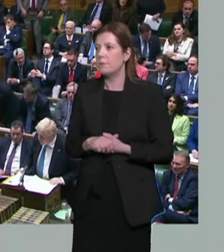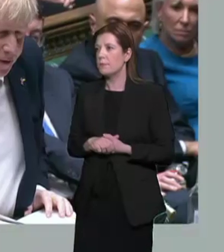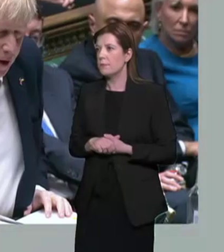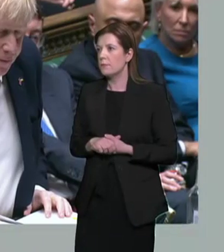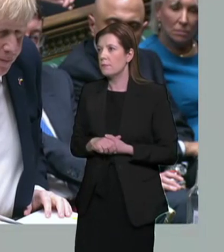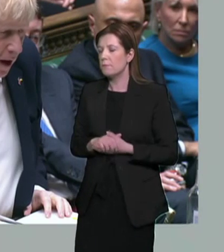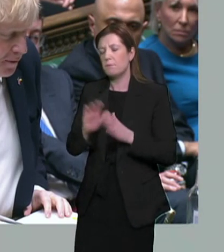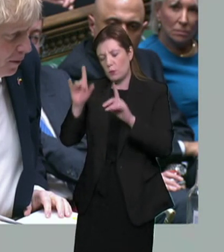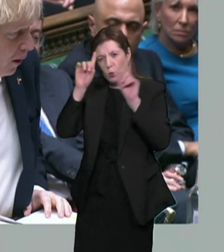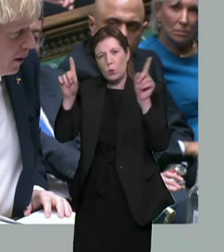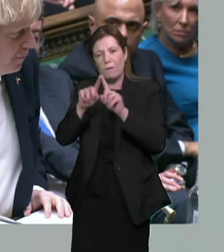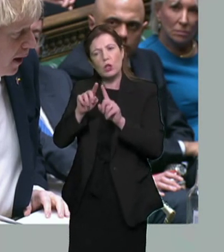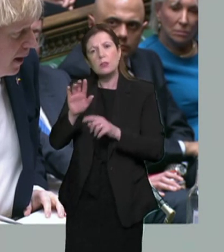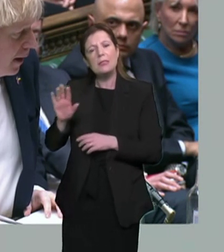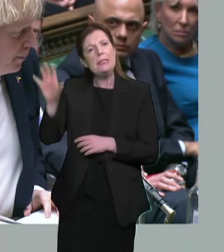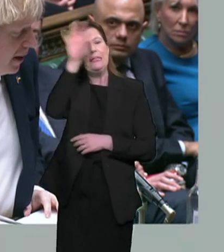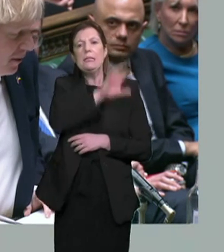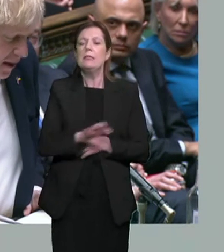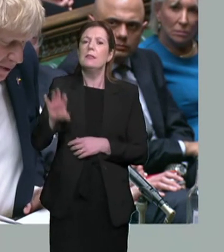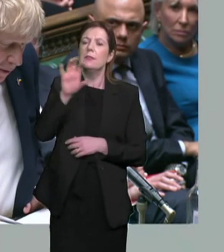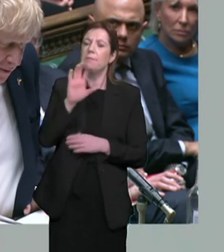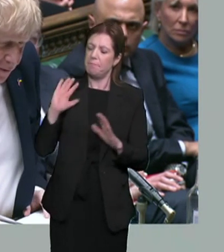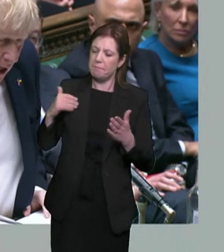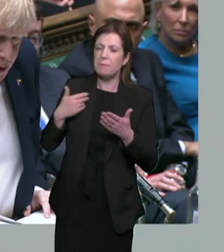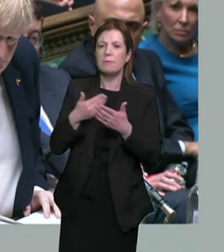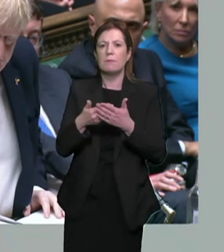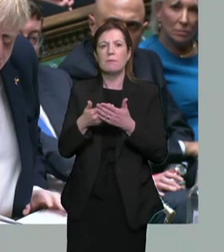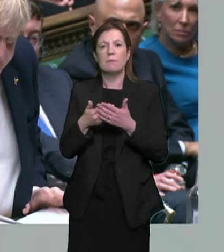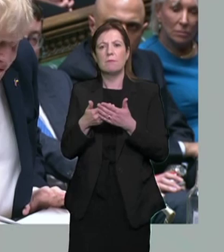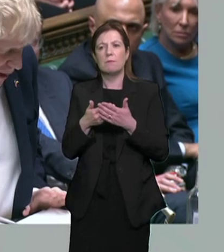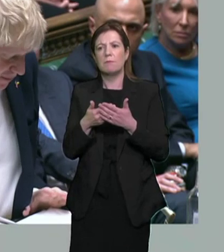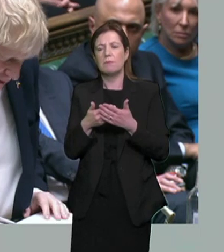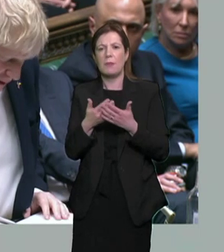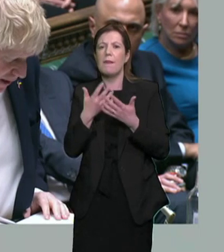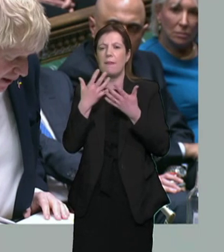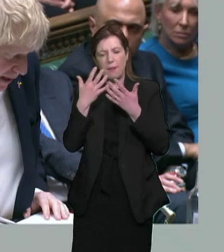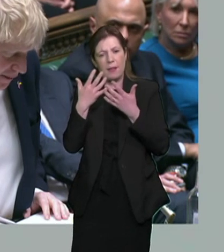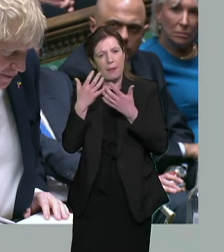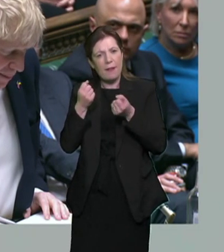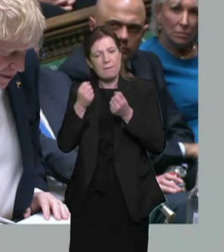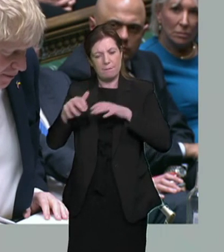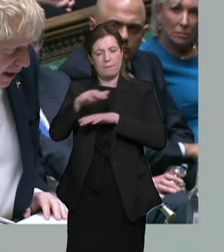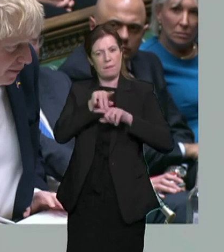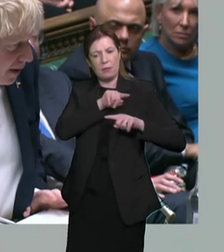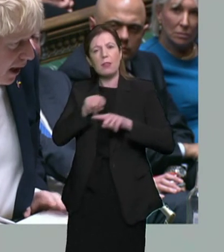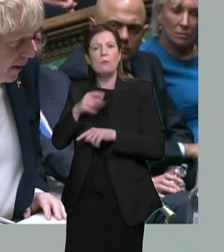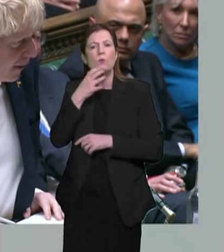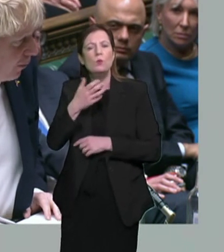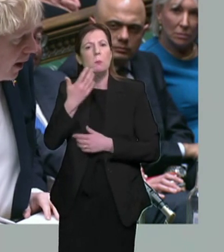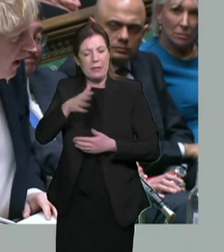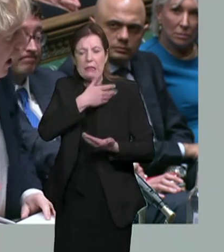Our universities have, for far too long, been tolerant of casual or indeed systematic antisemitism.